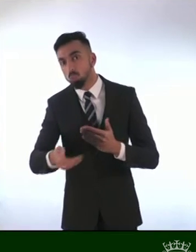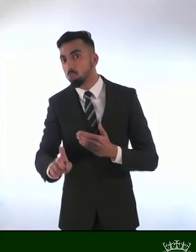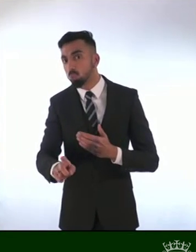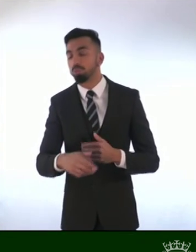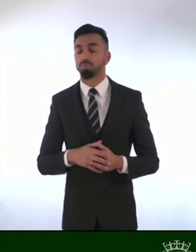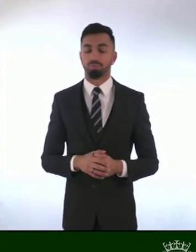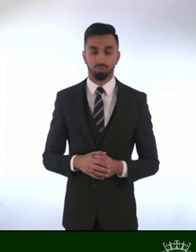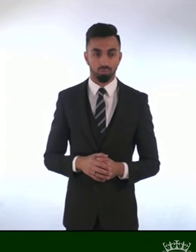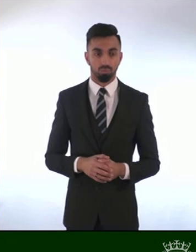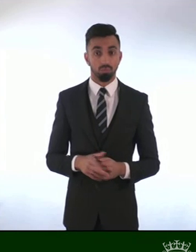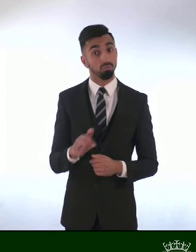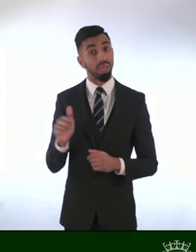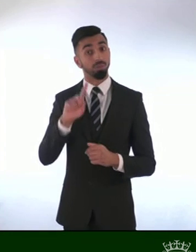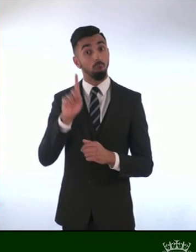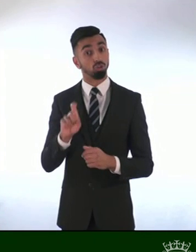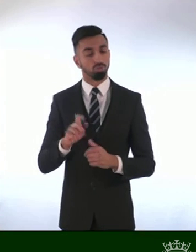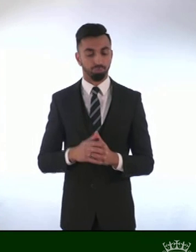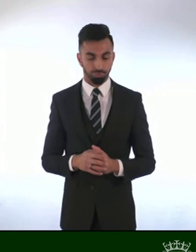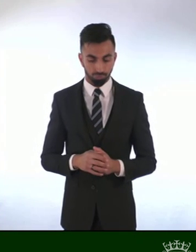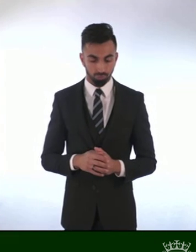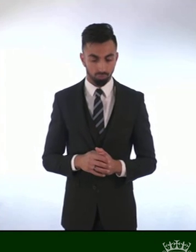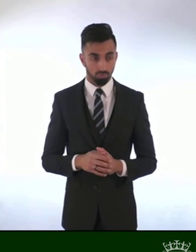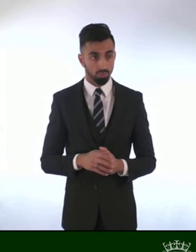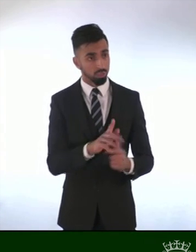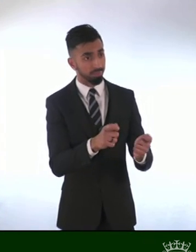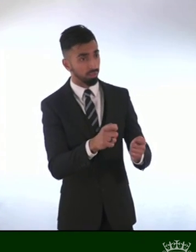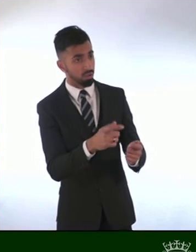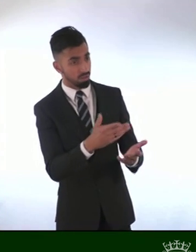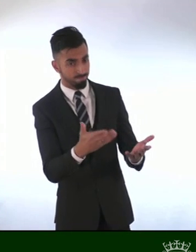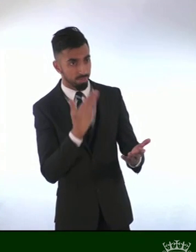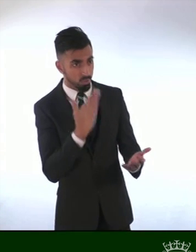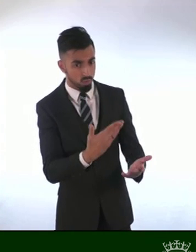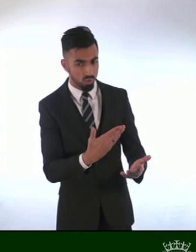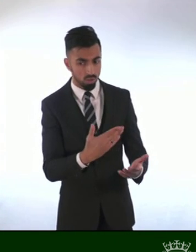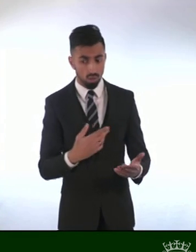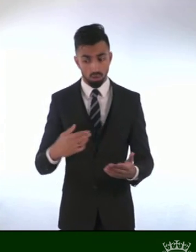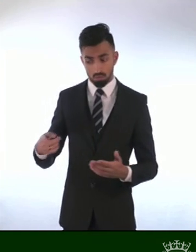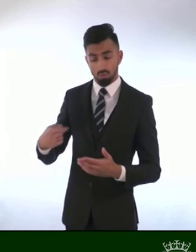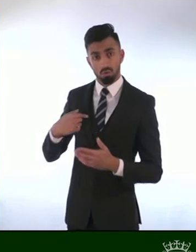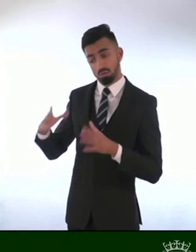My NHS colleagues on the frontline are already stressed with the pressure that they face.